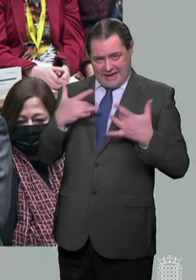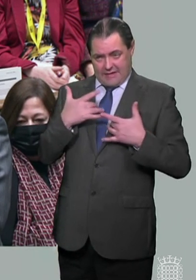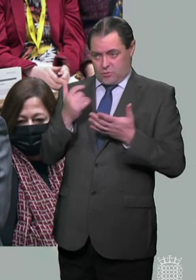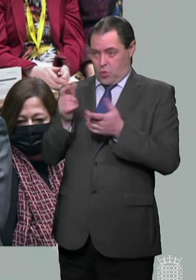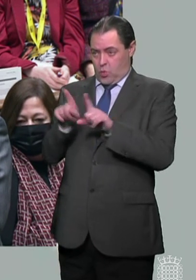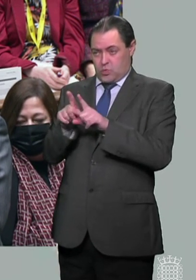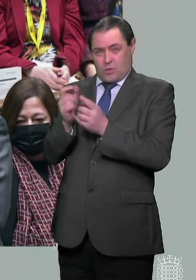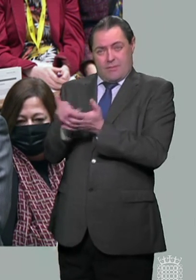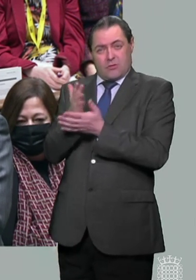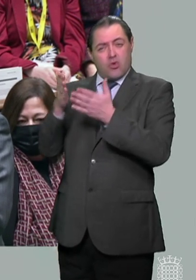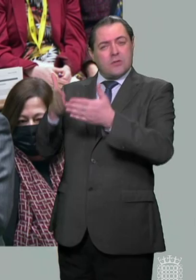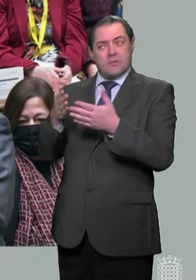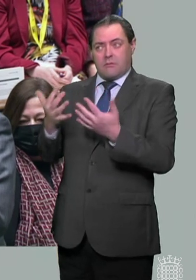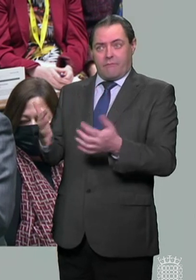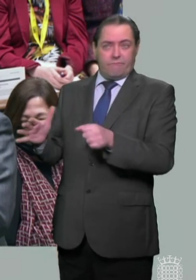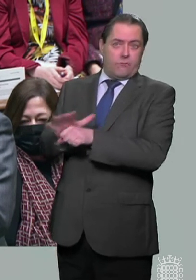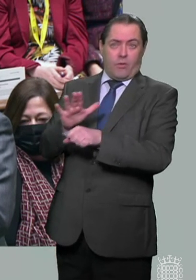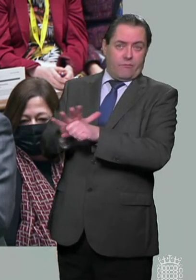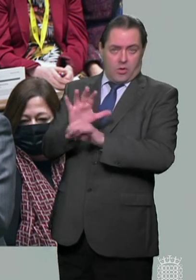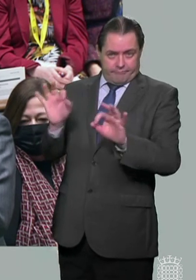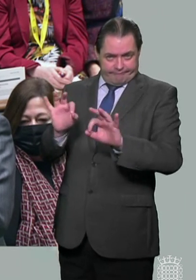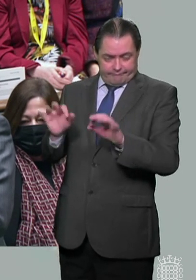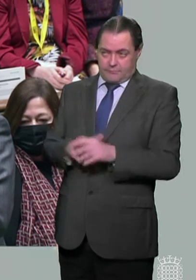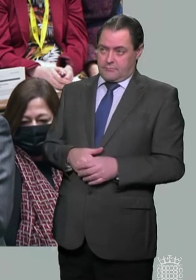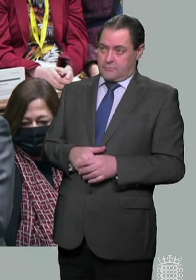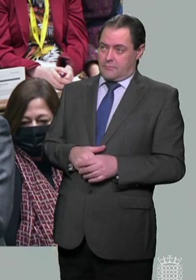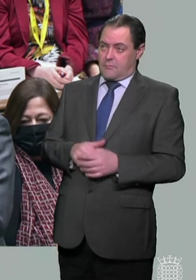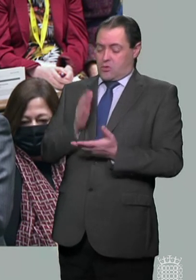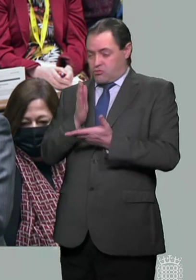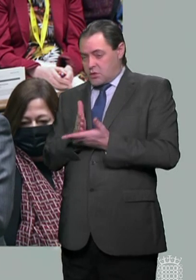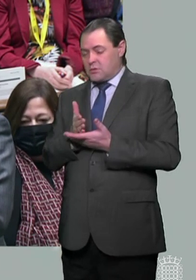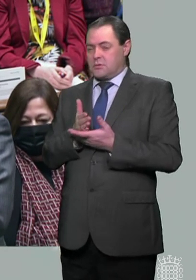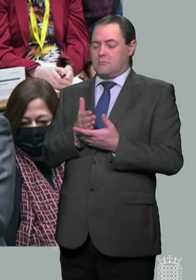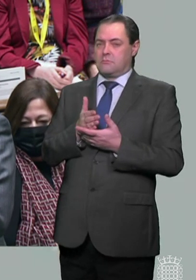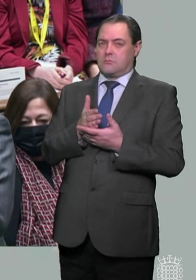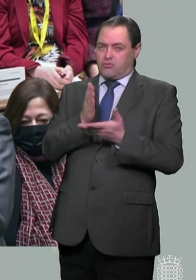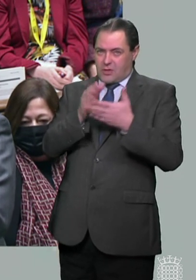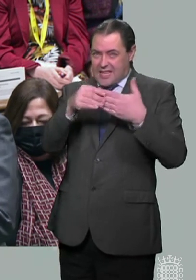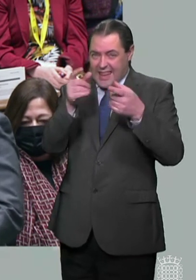Trust in leadership is a matter of life and death.